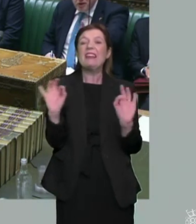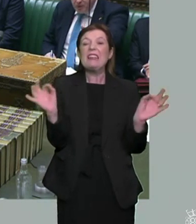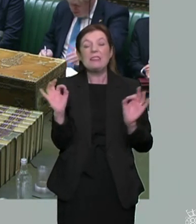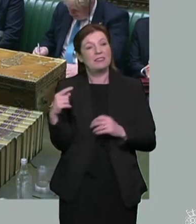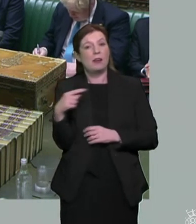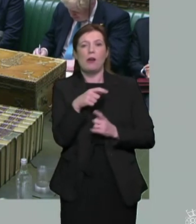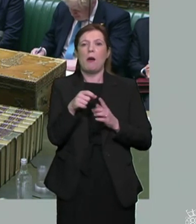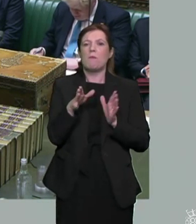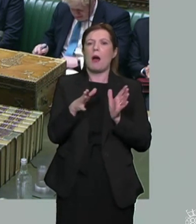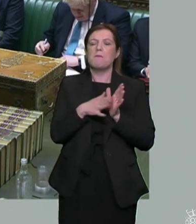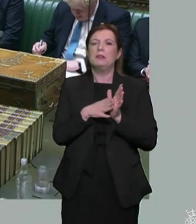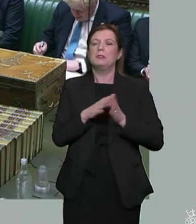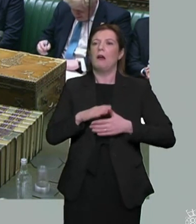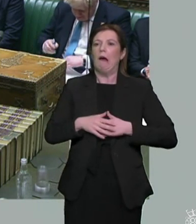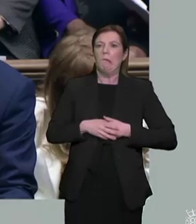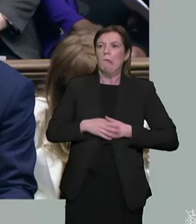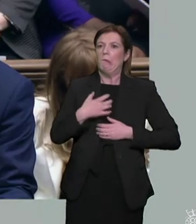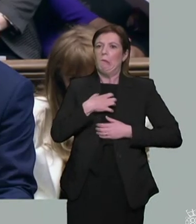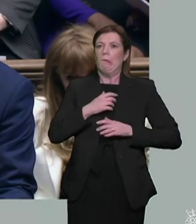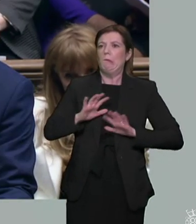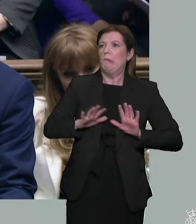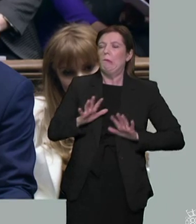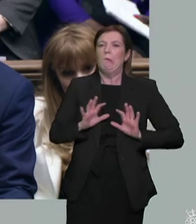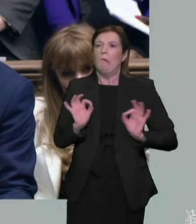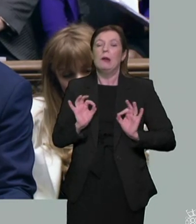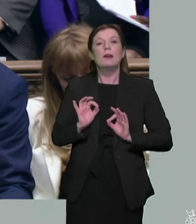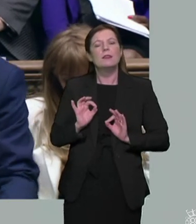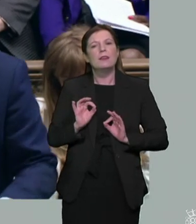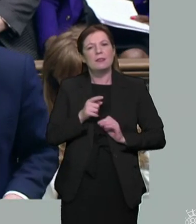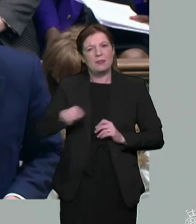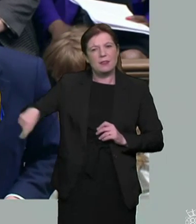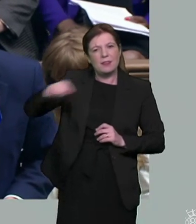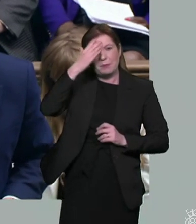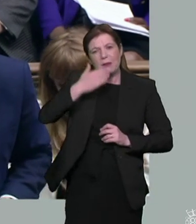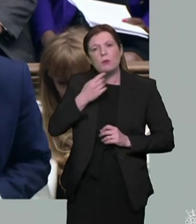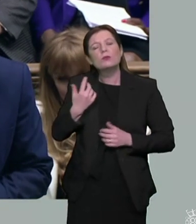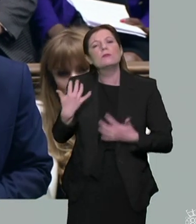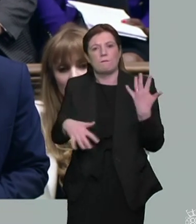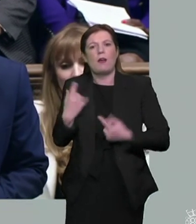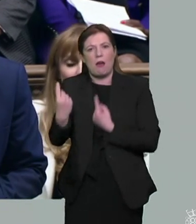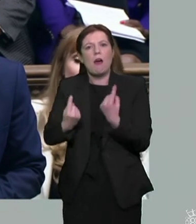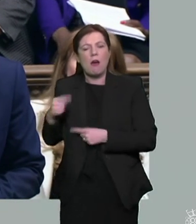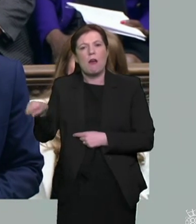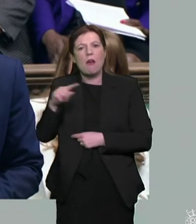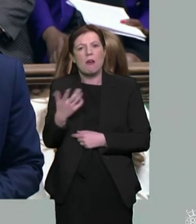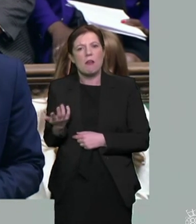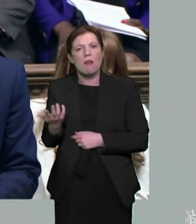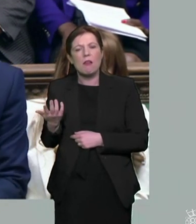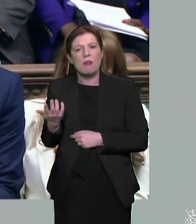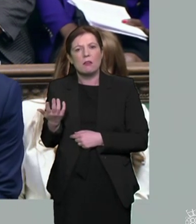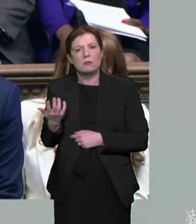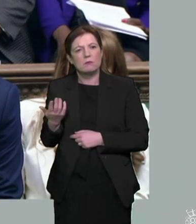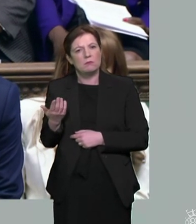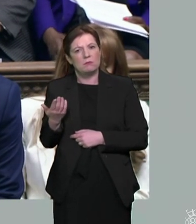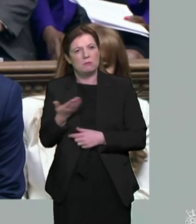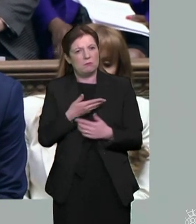While he sits on his hands, more and more workers are having their lives turned upside down by this appalling practice.